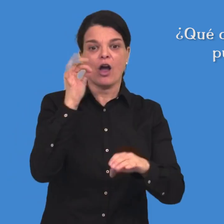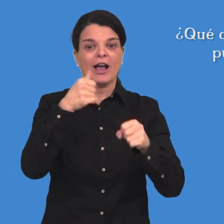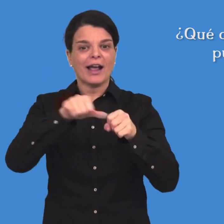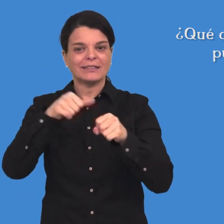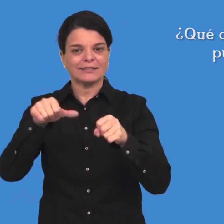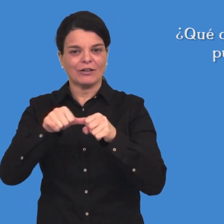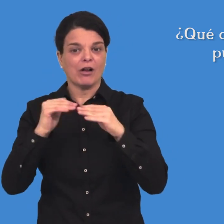colesterol